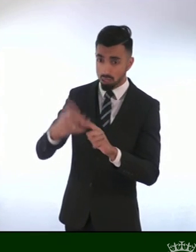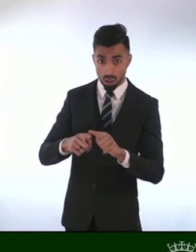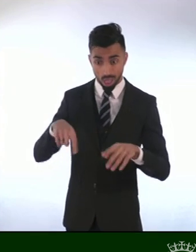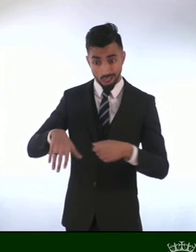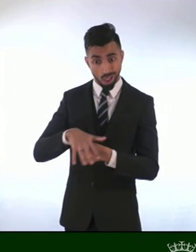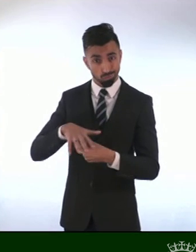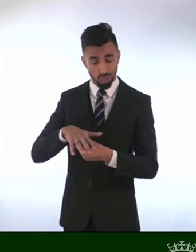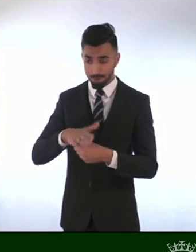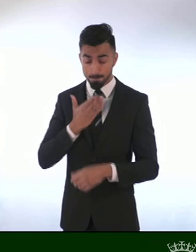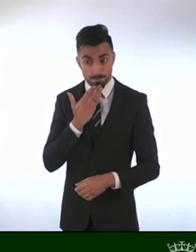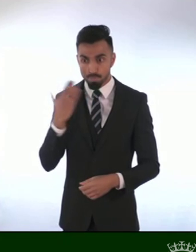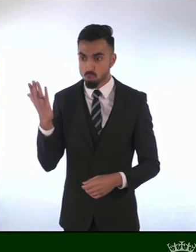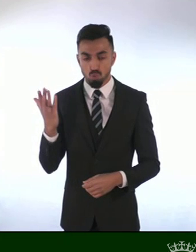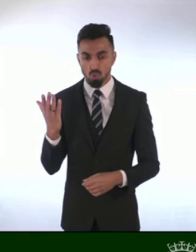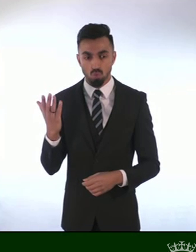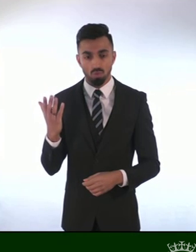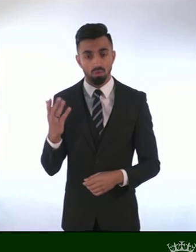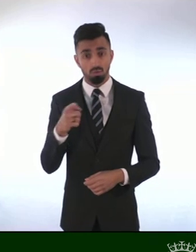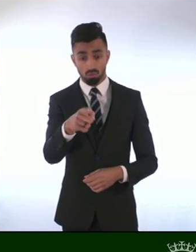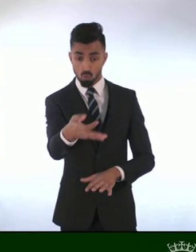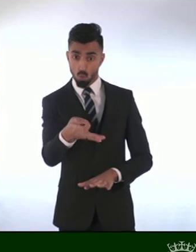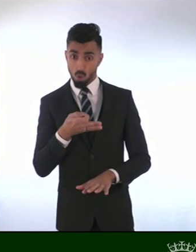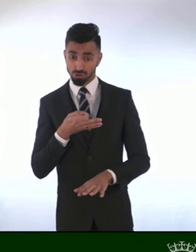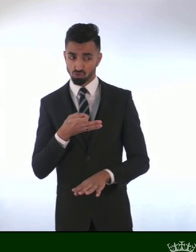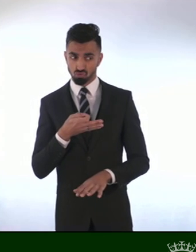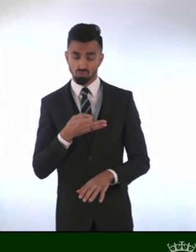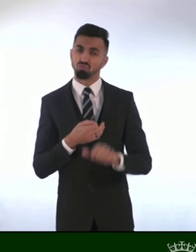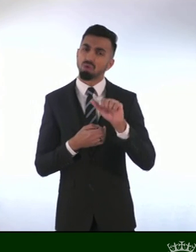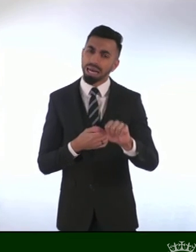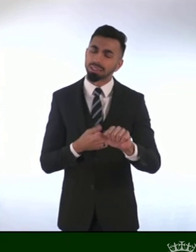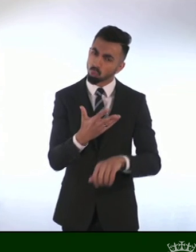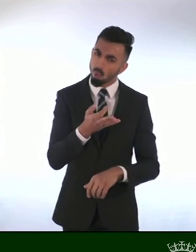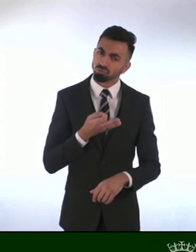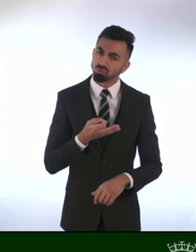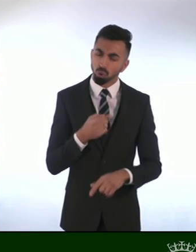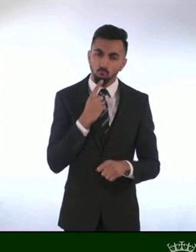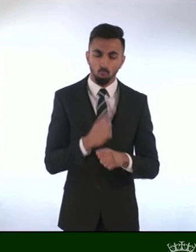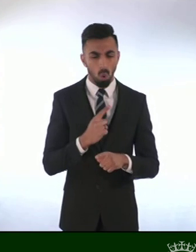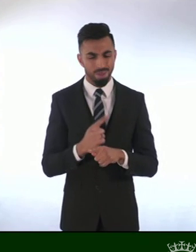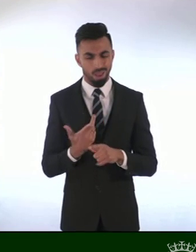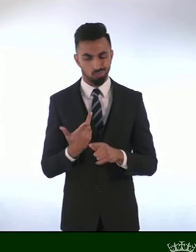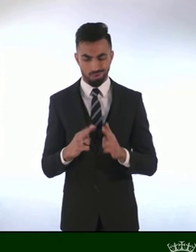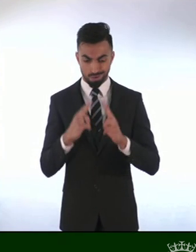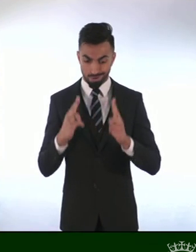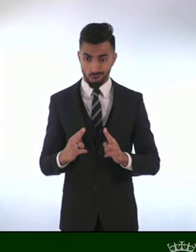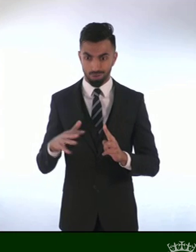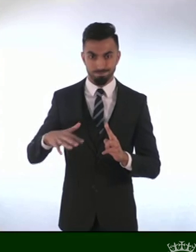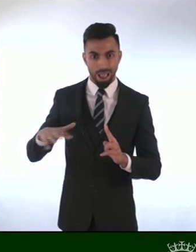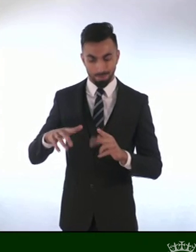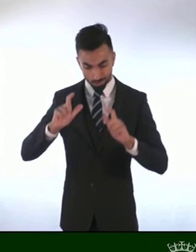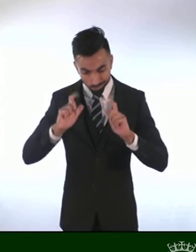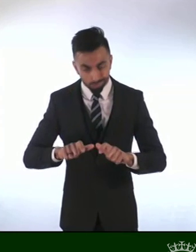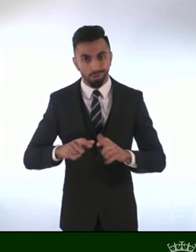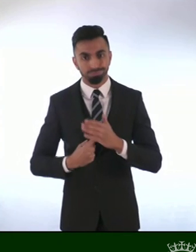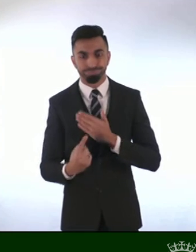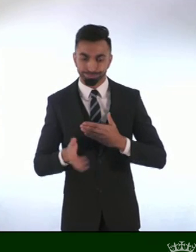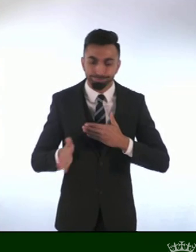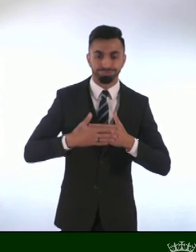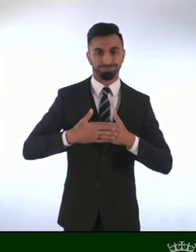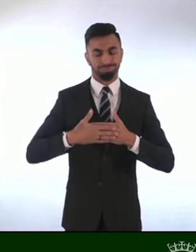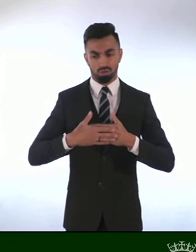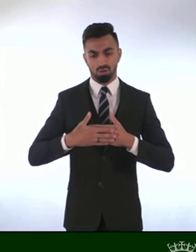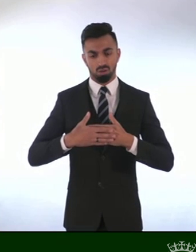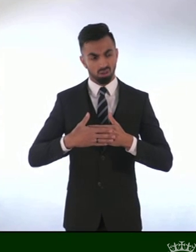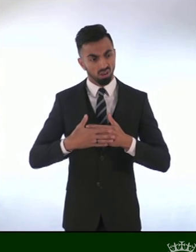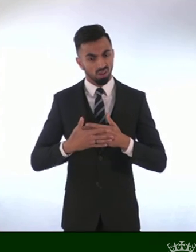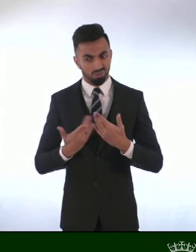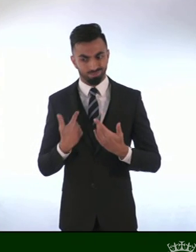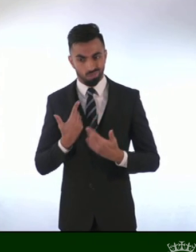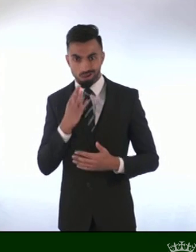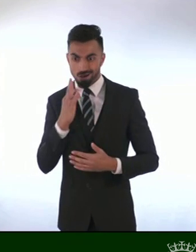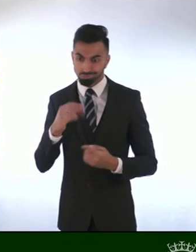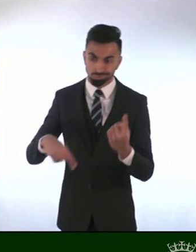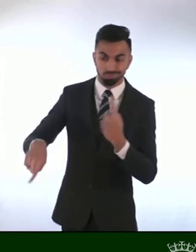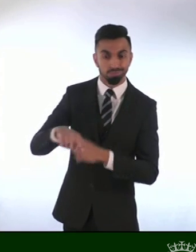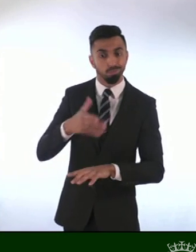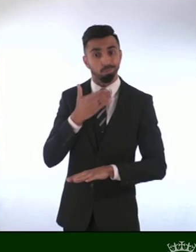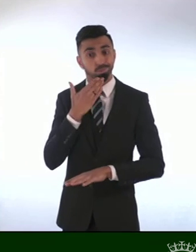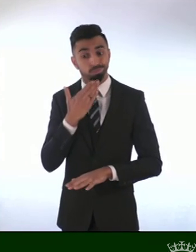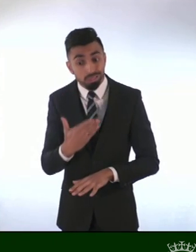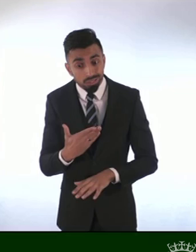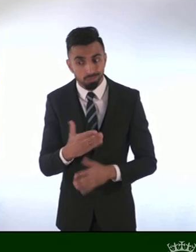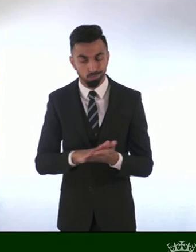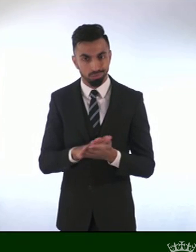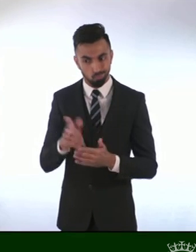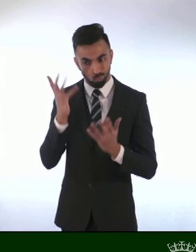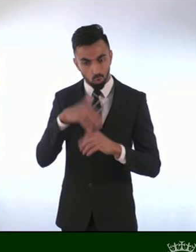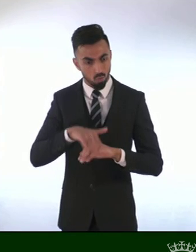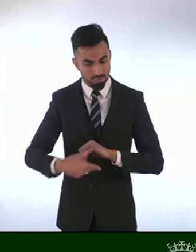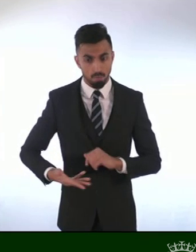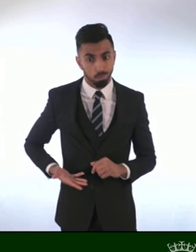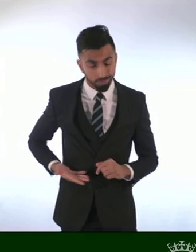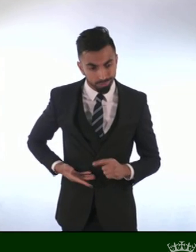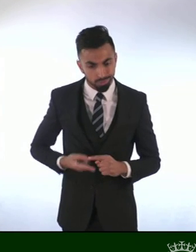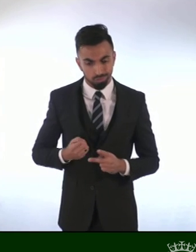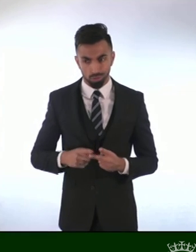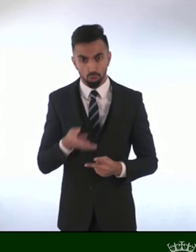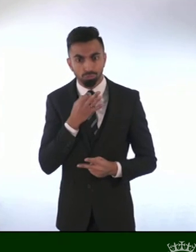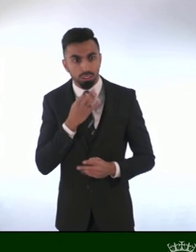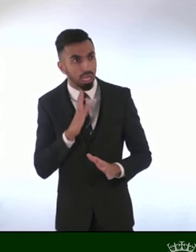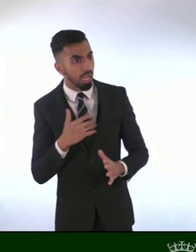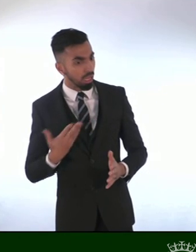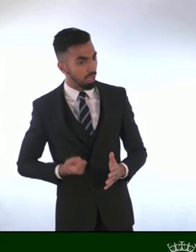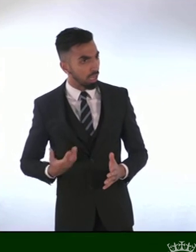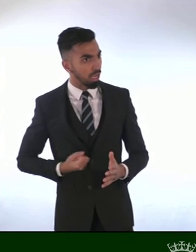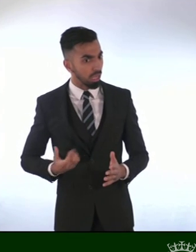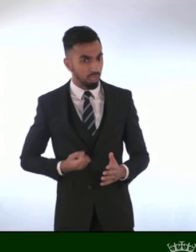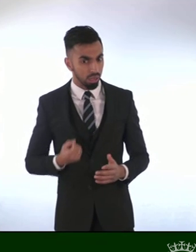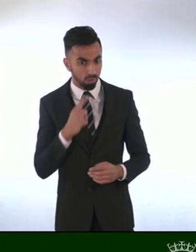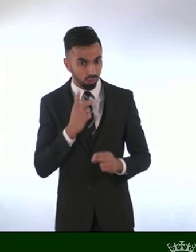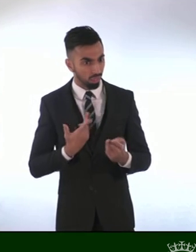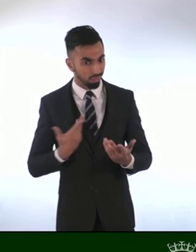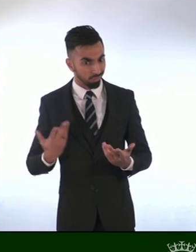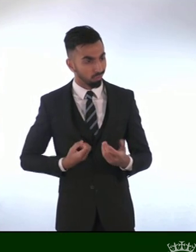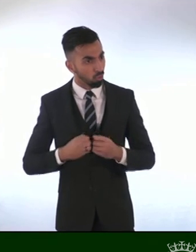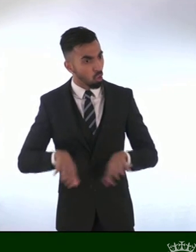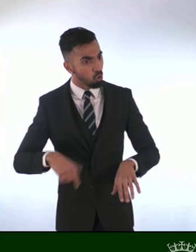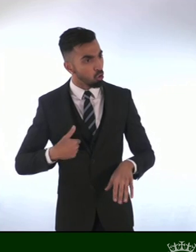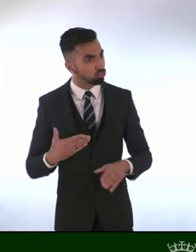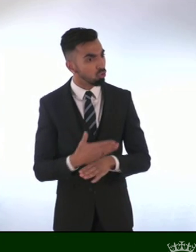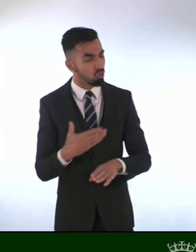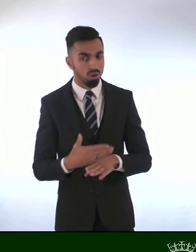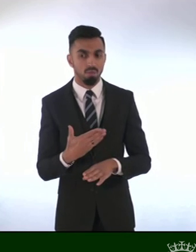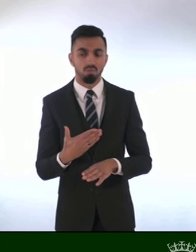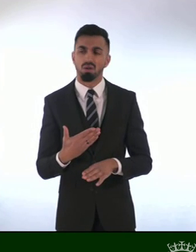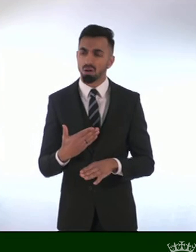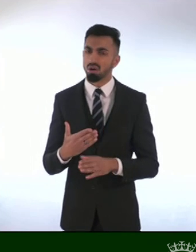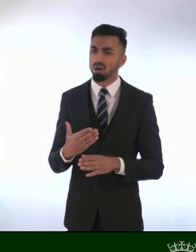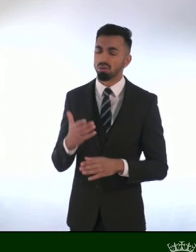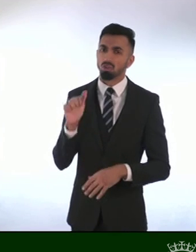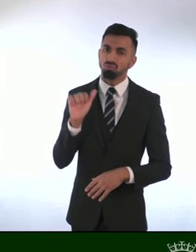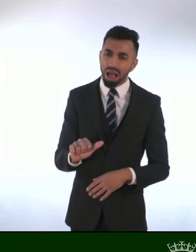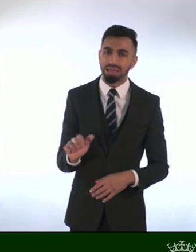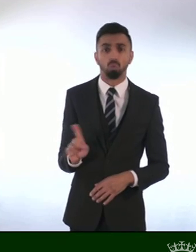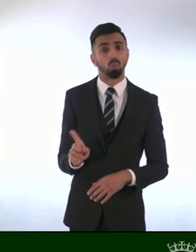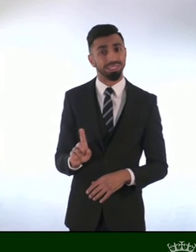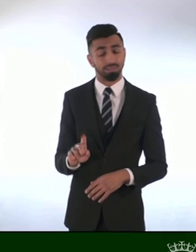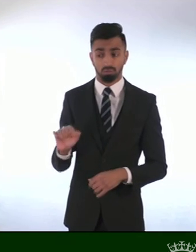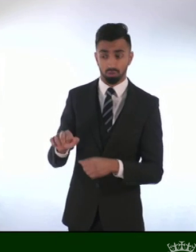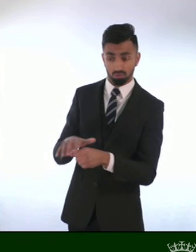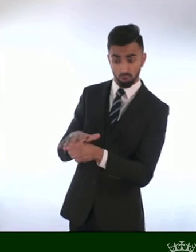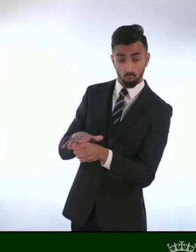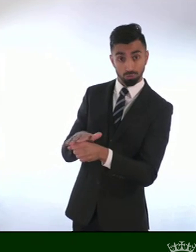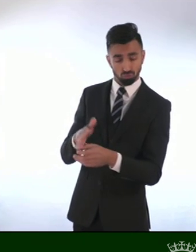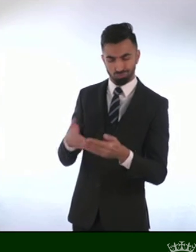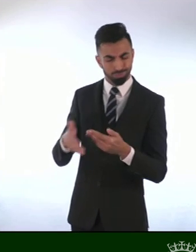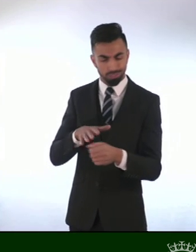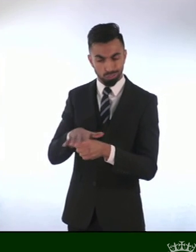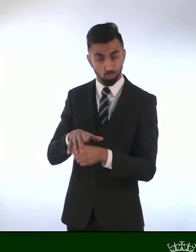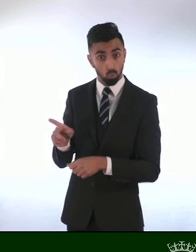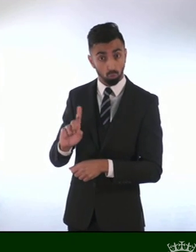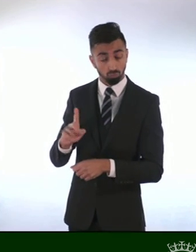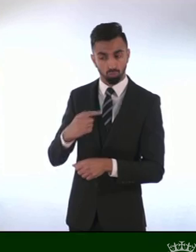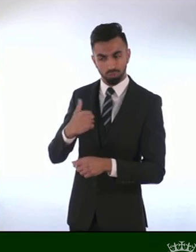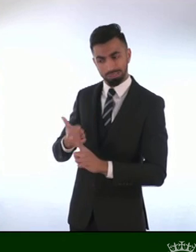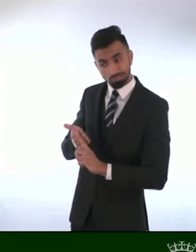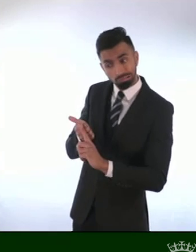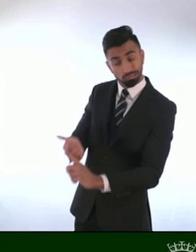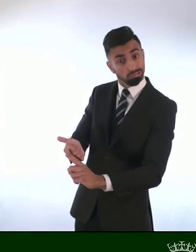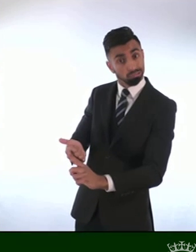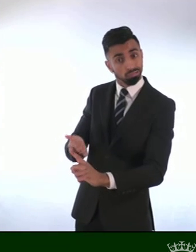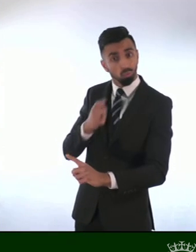When we ask people to take action to isolate themselves if they or a member of their household has the disease, or to take steps that jeopardise businesses and cause people to risk losing their job, it is absolutely right that, whatever their circumstances, we should ensure workers get the support they need.